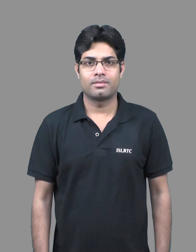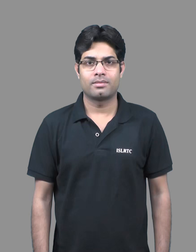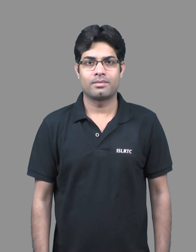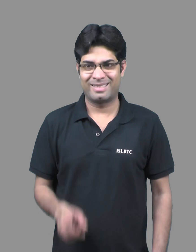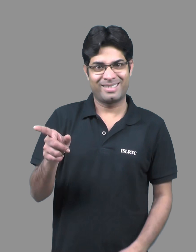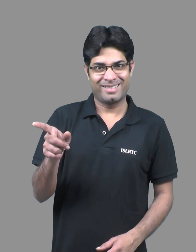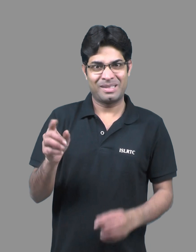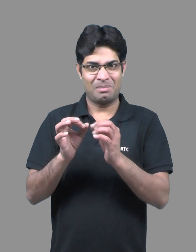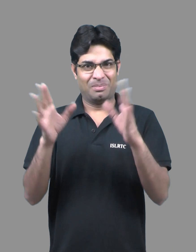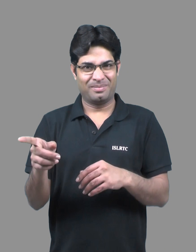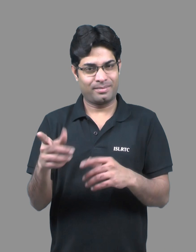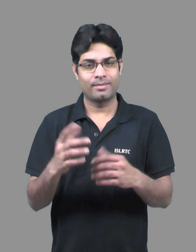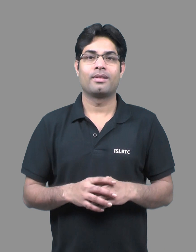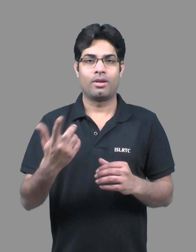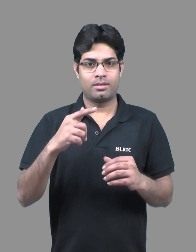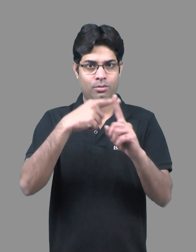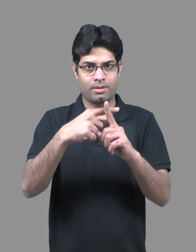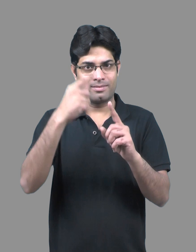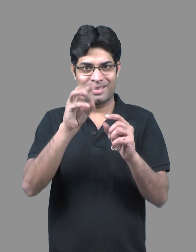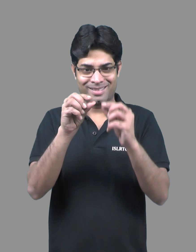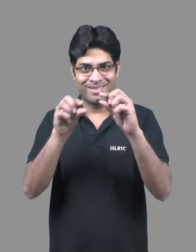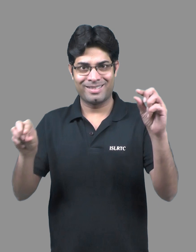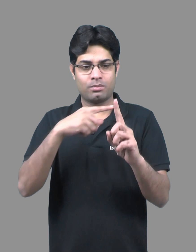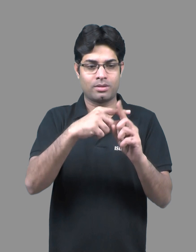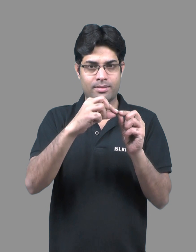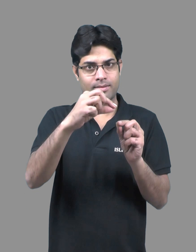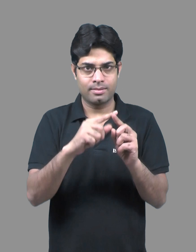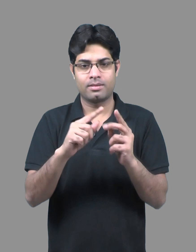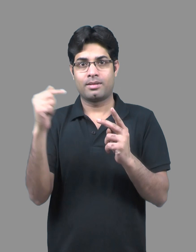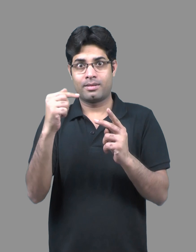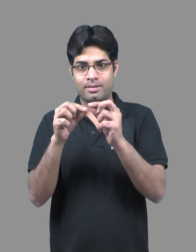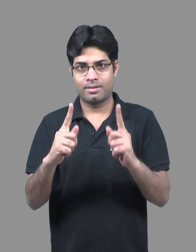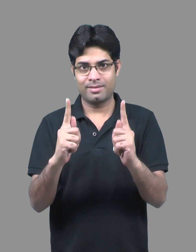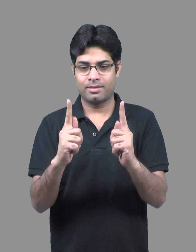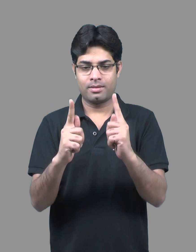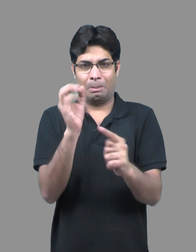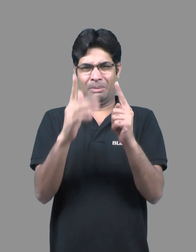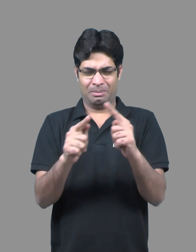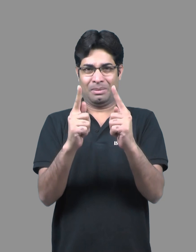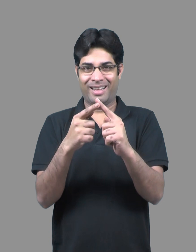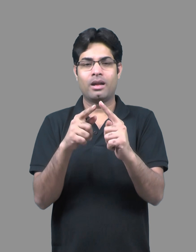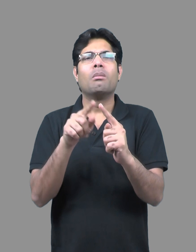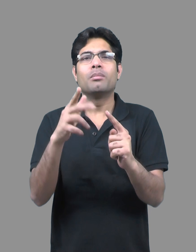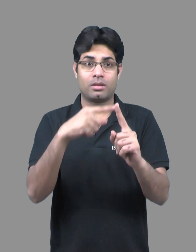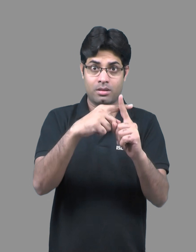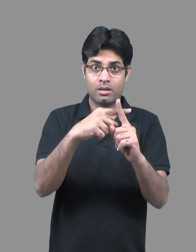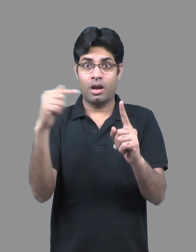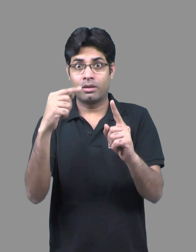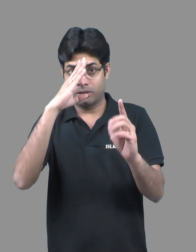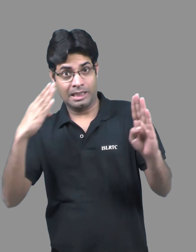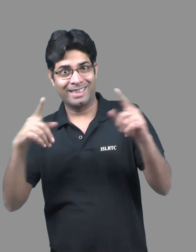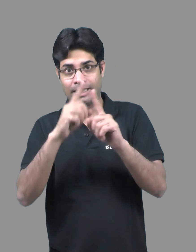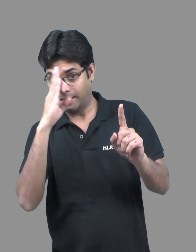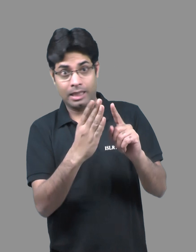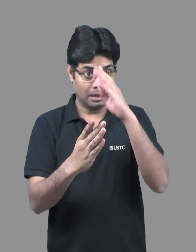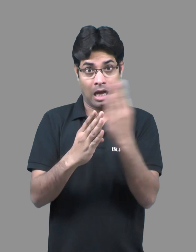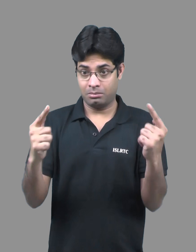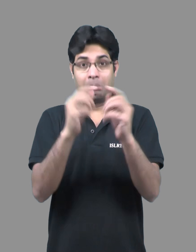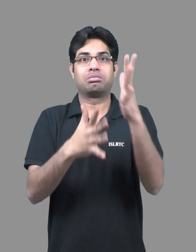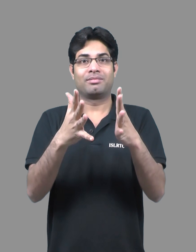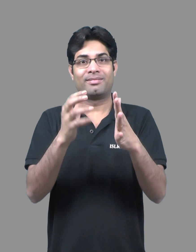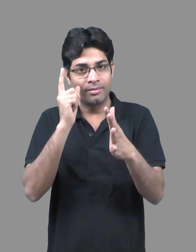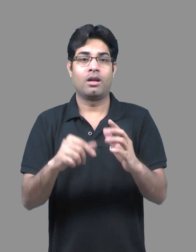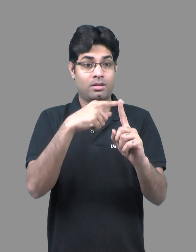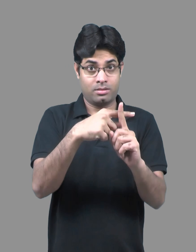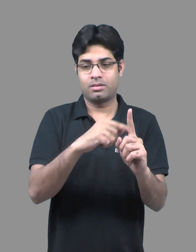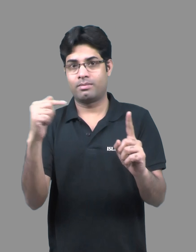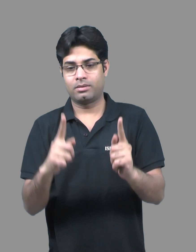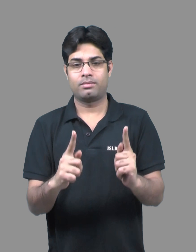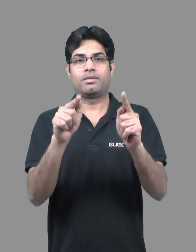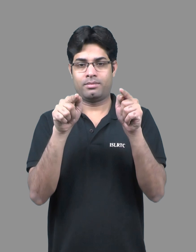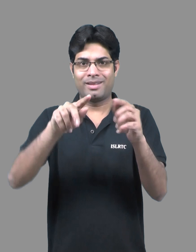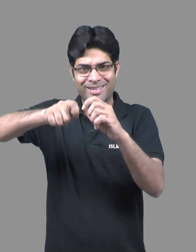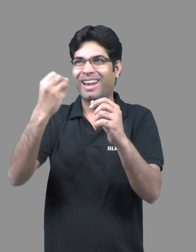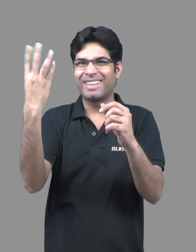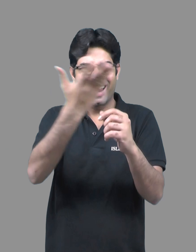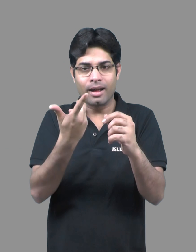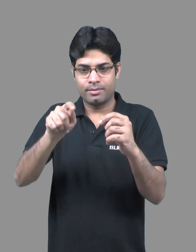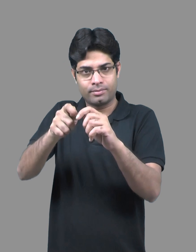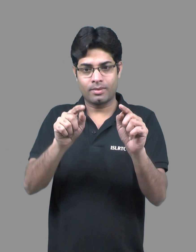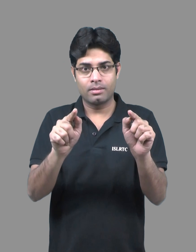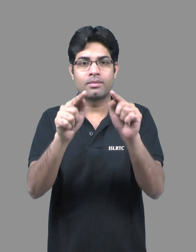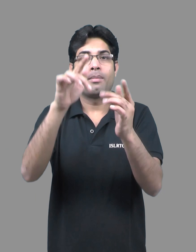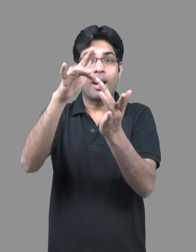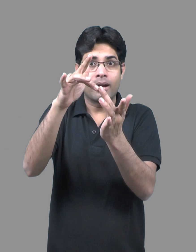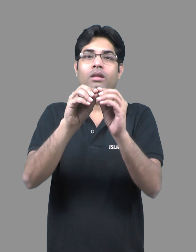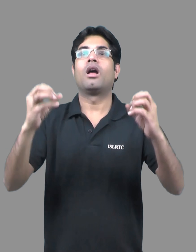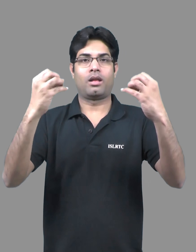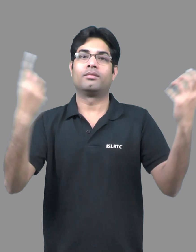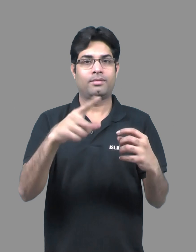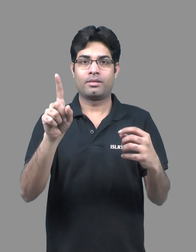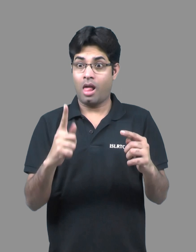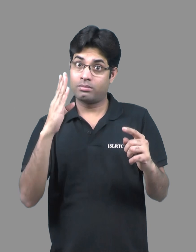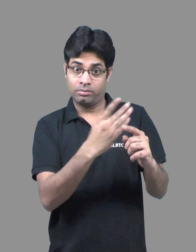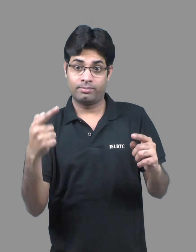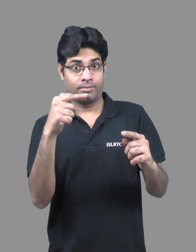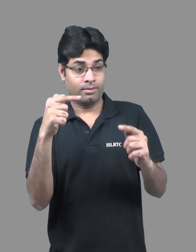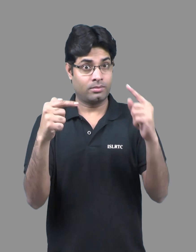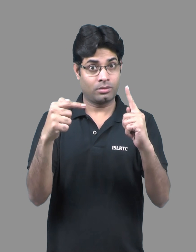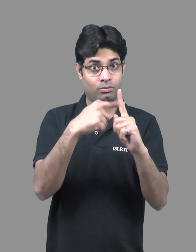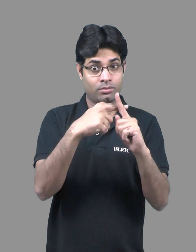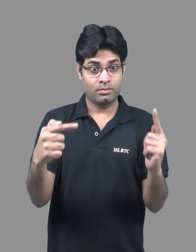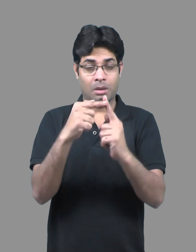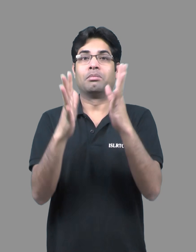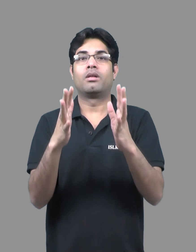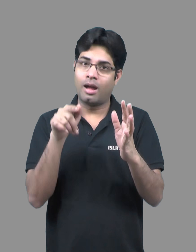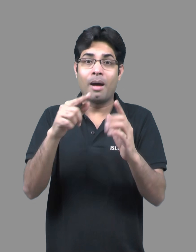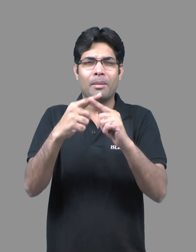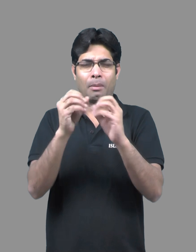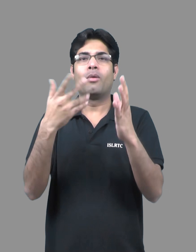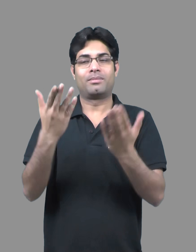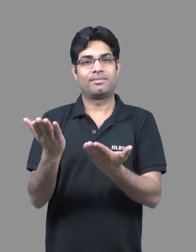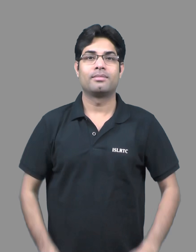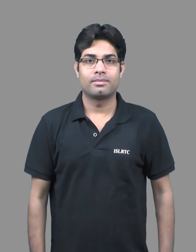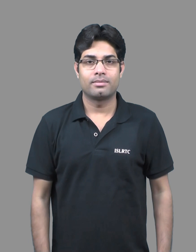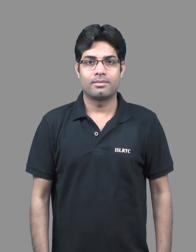Short Circuit